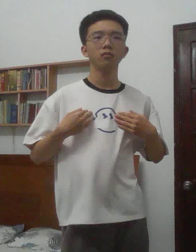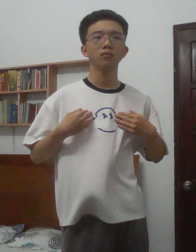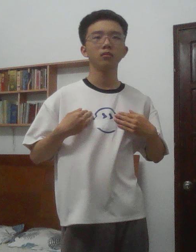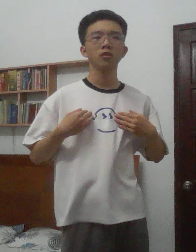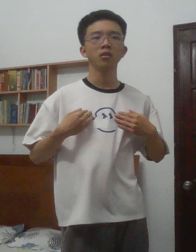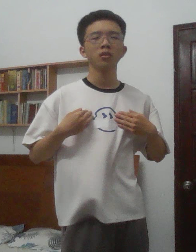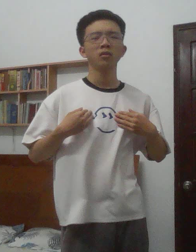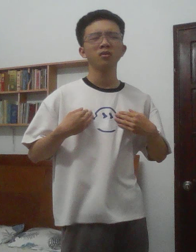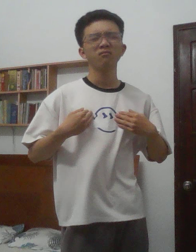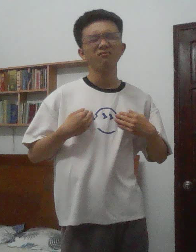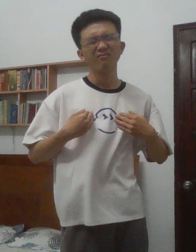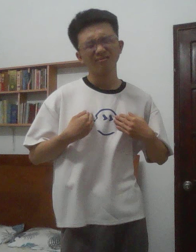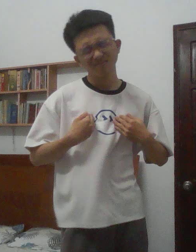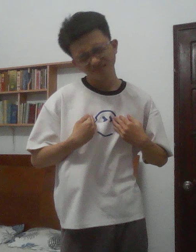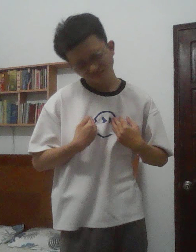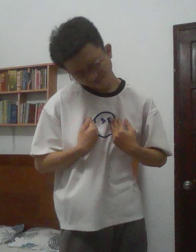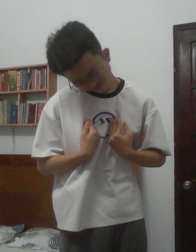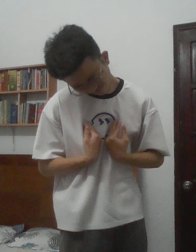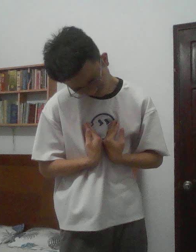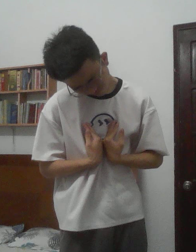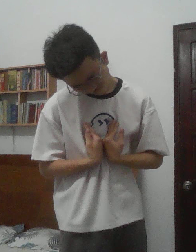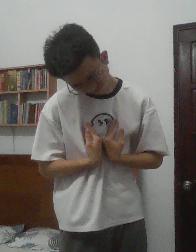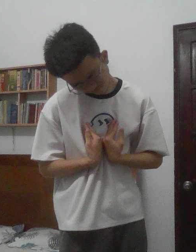met